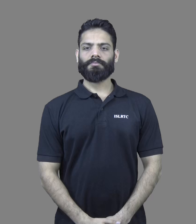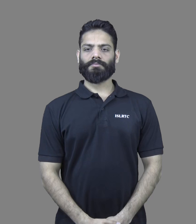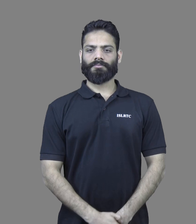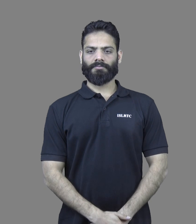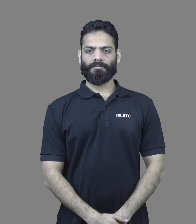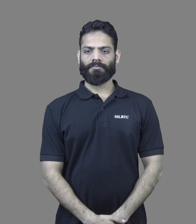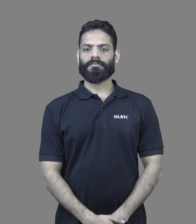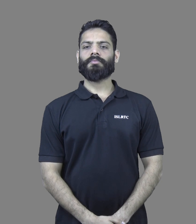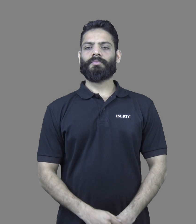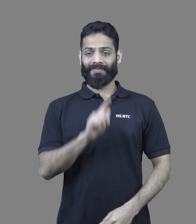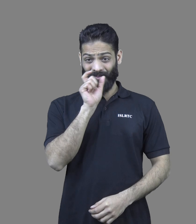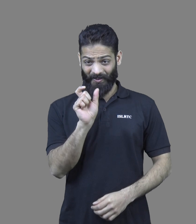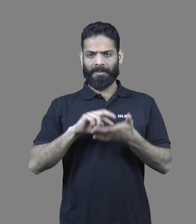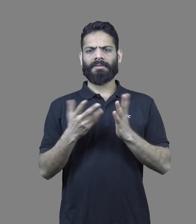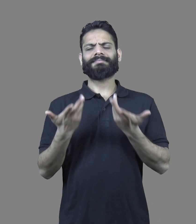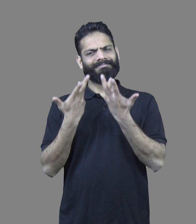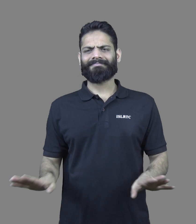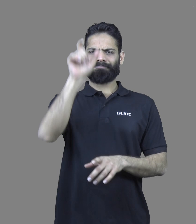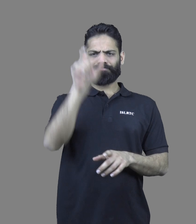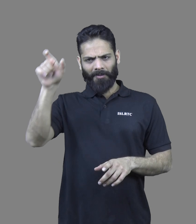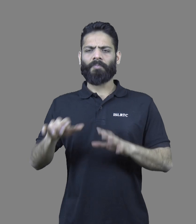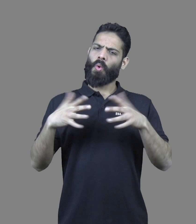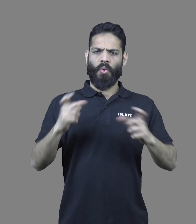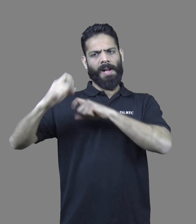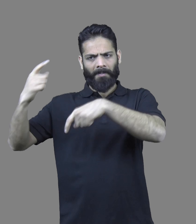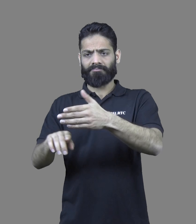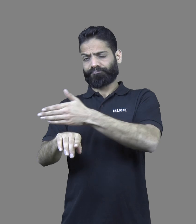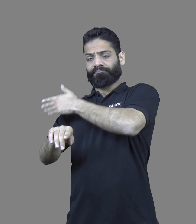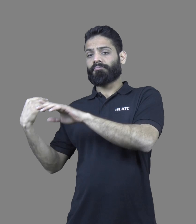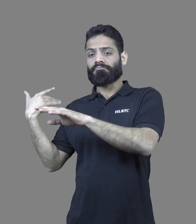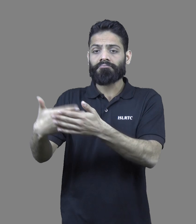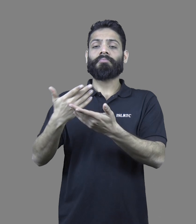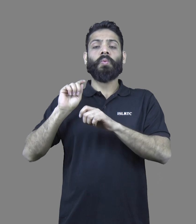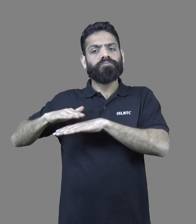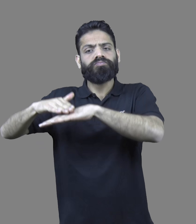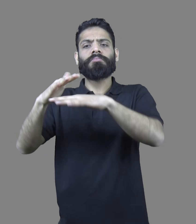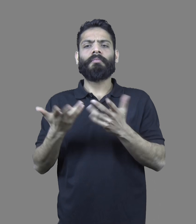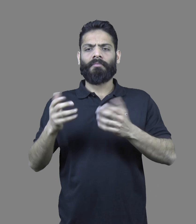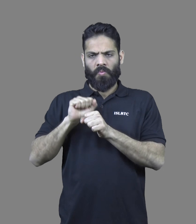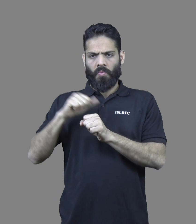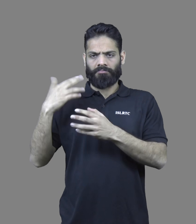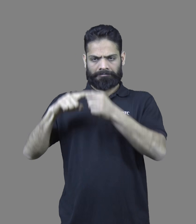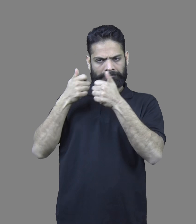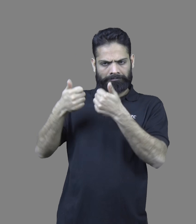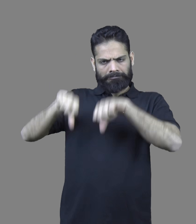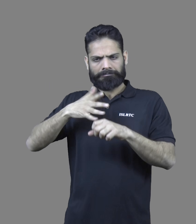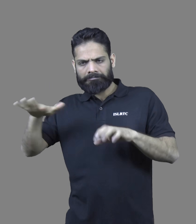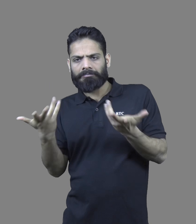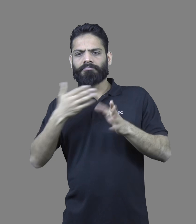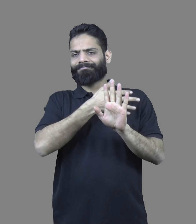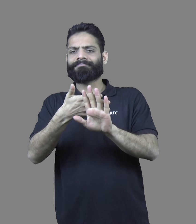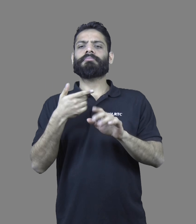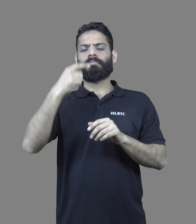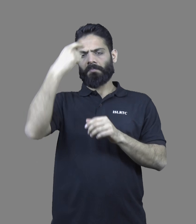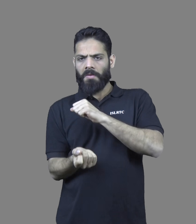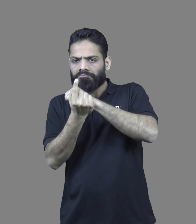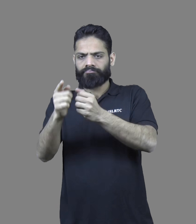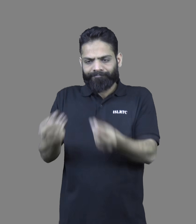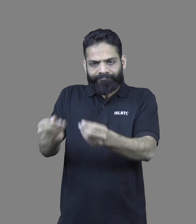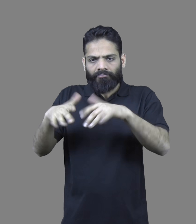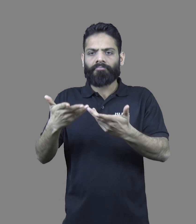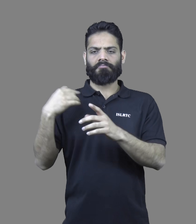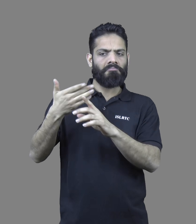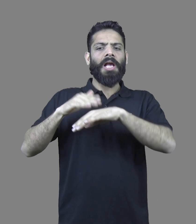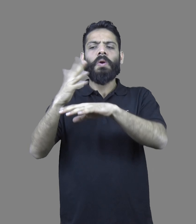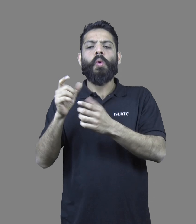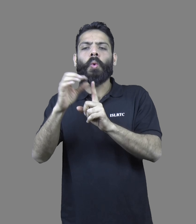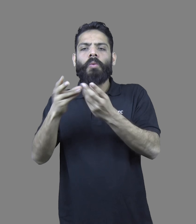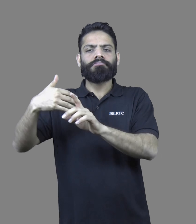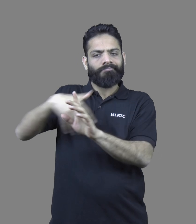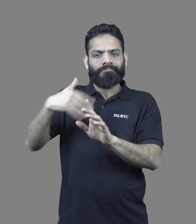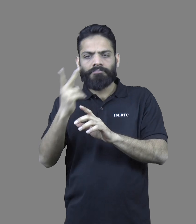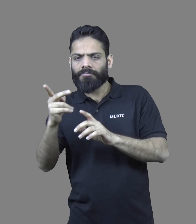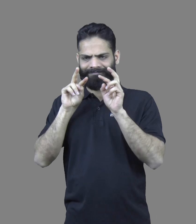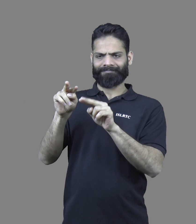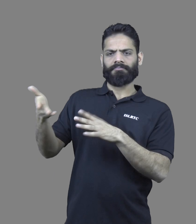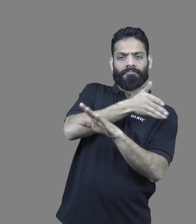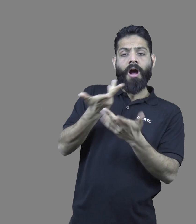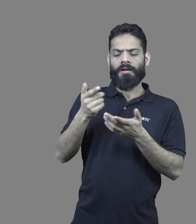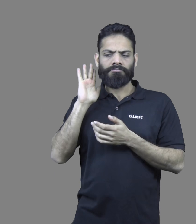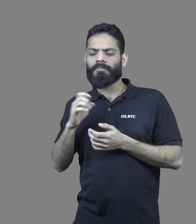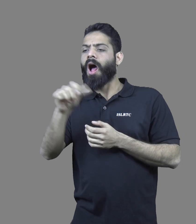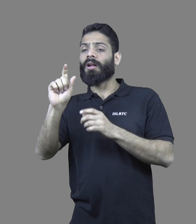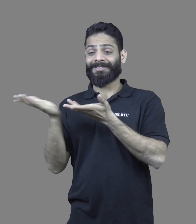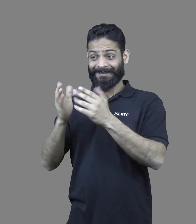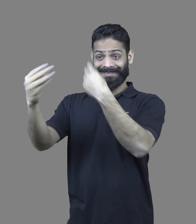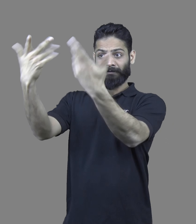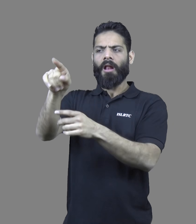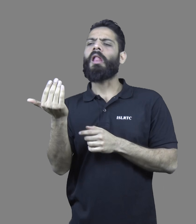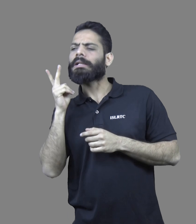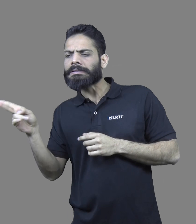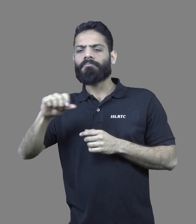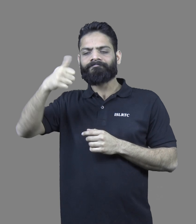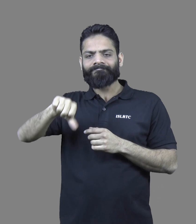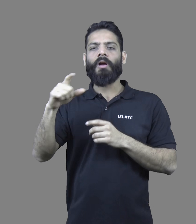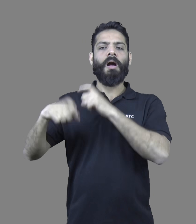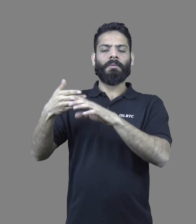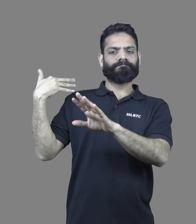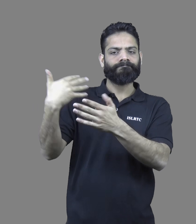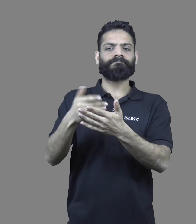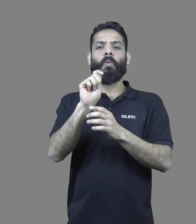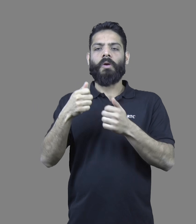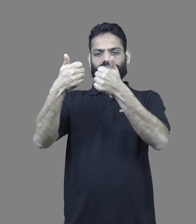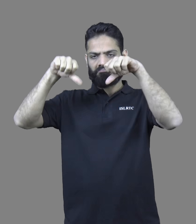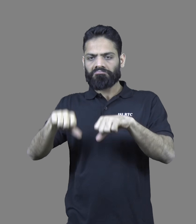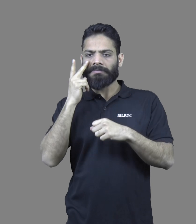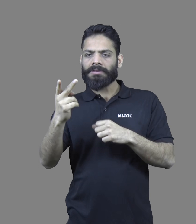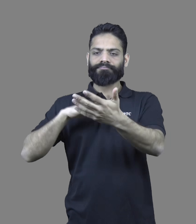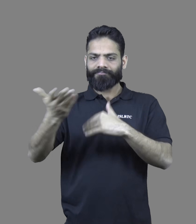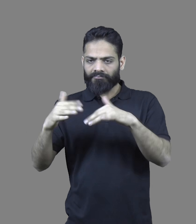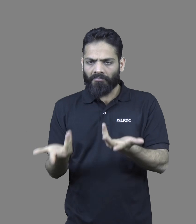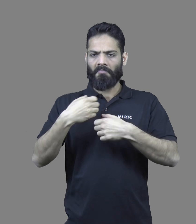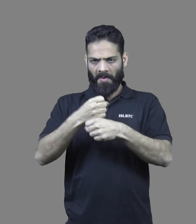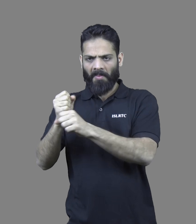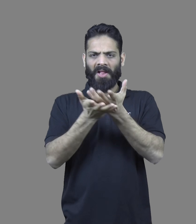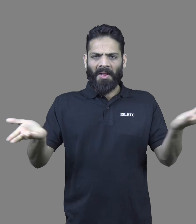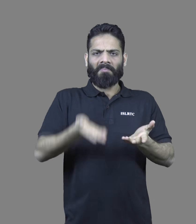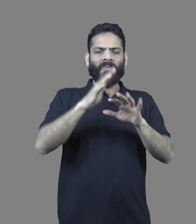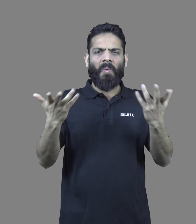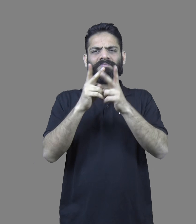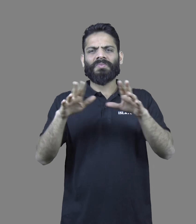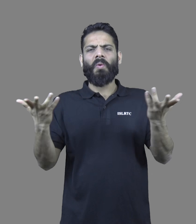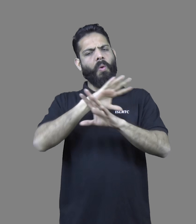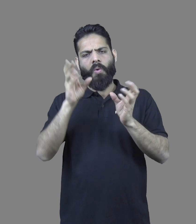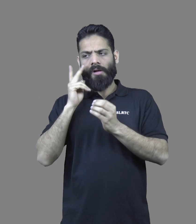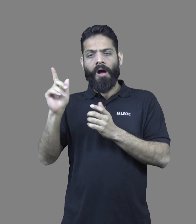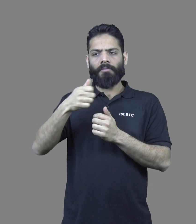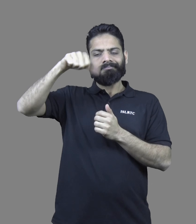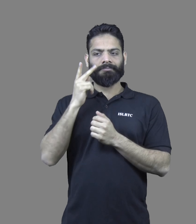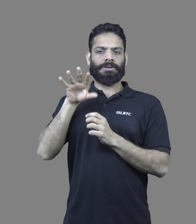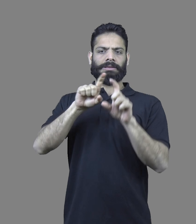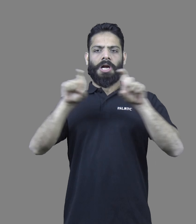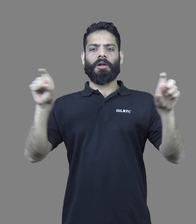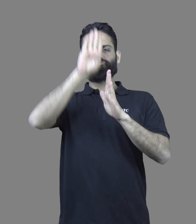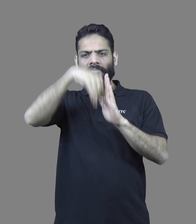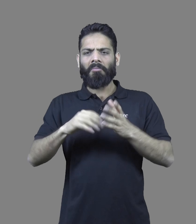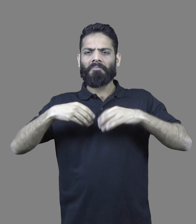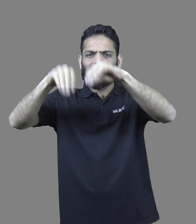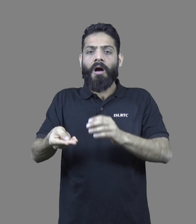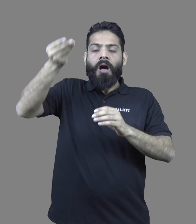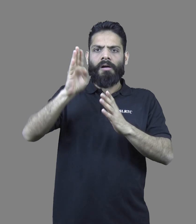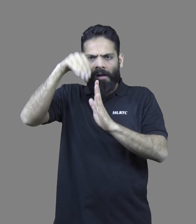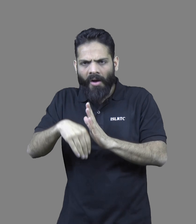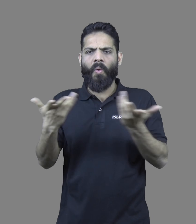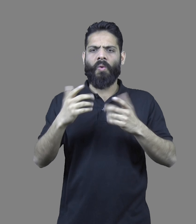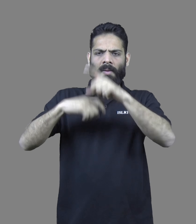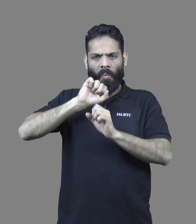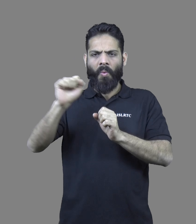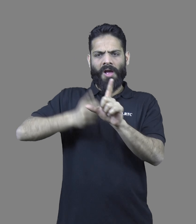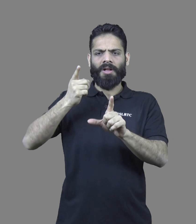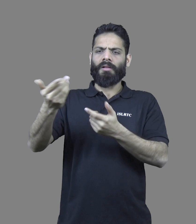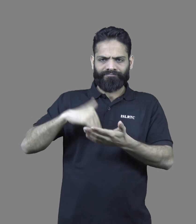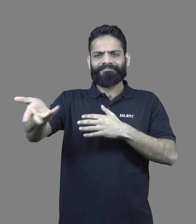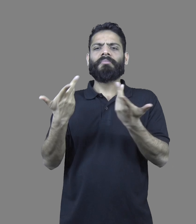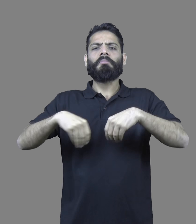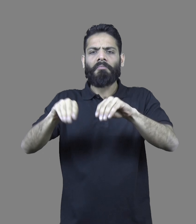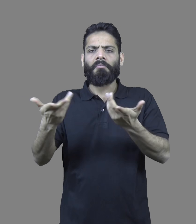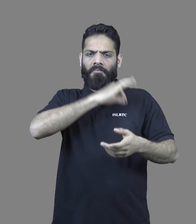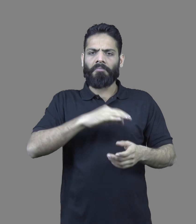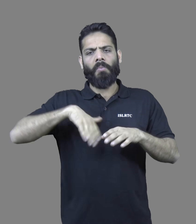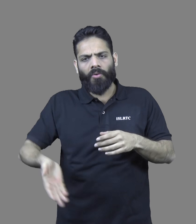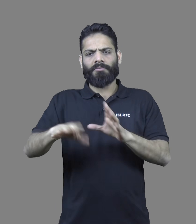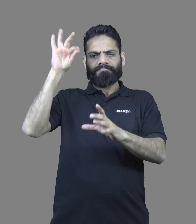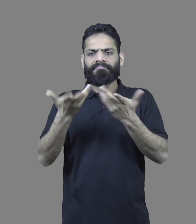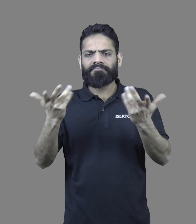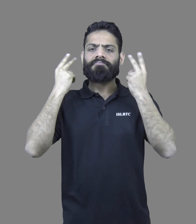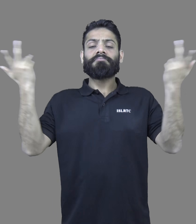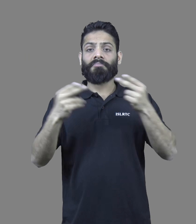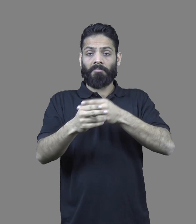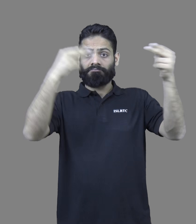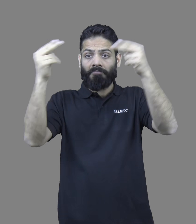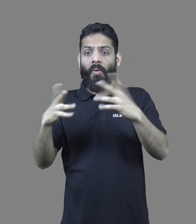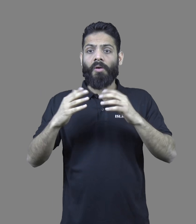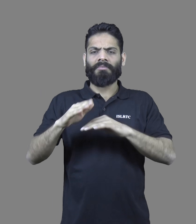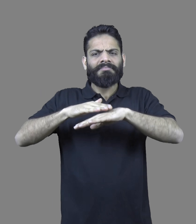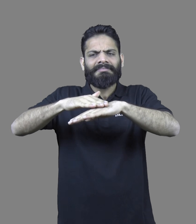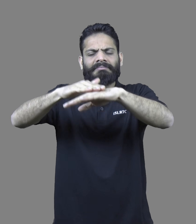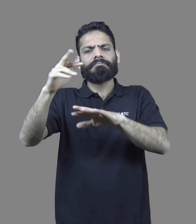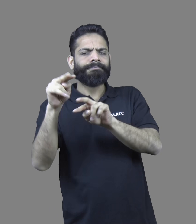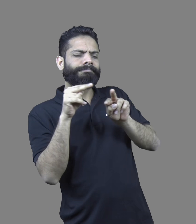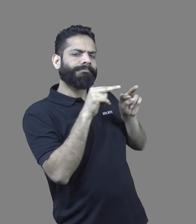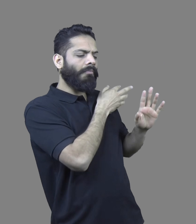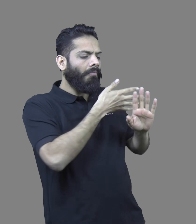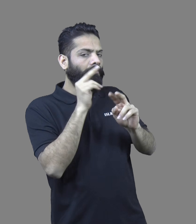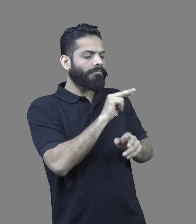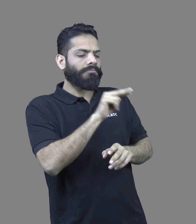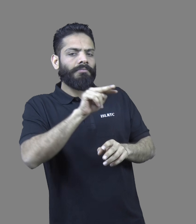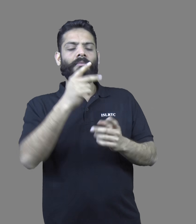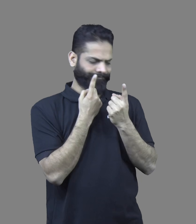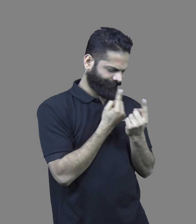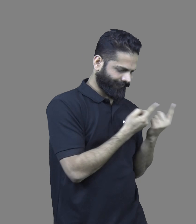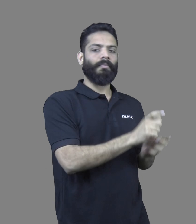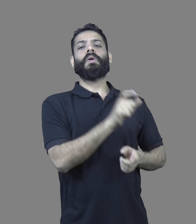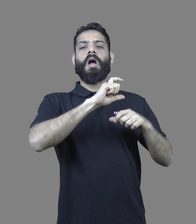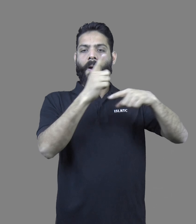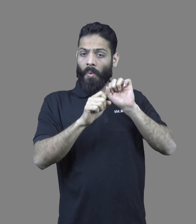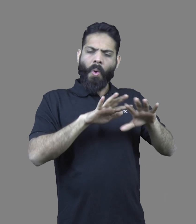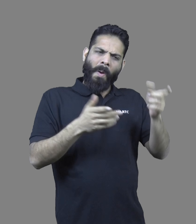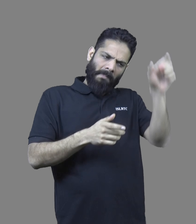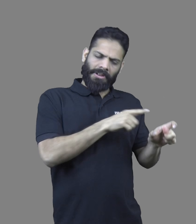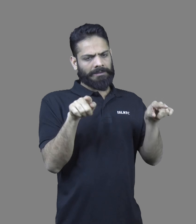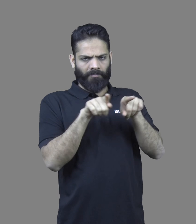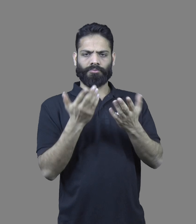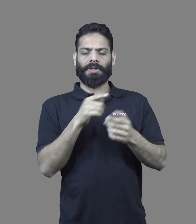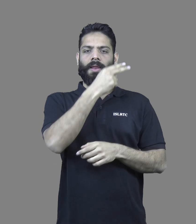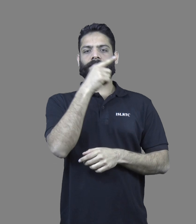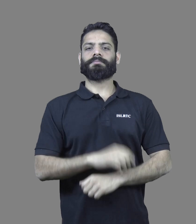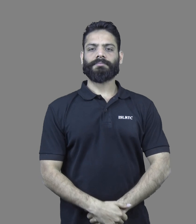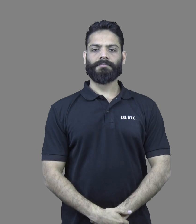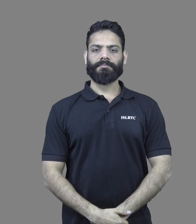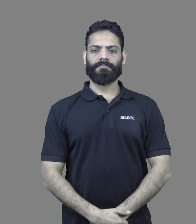Track Record